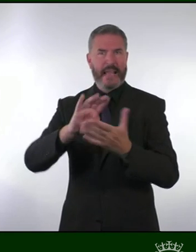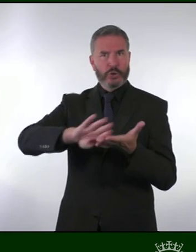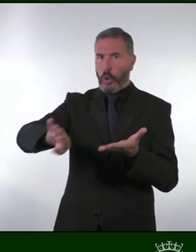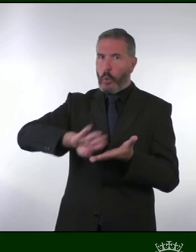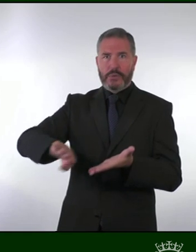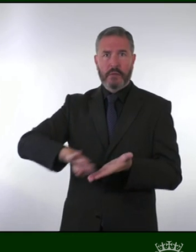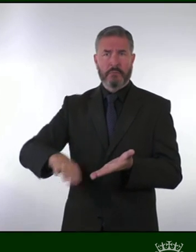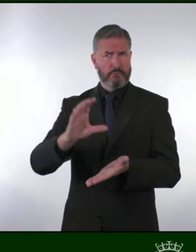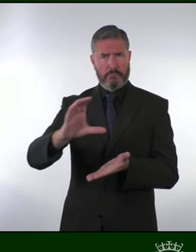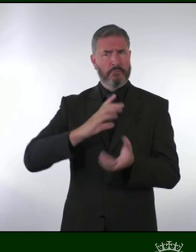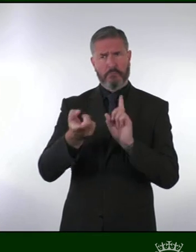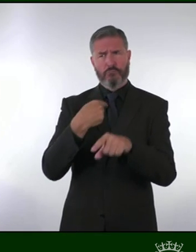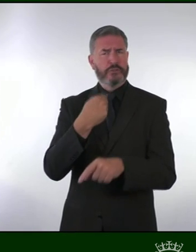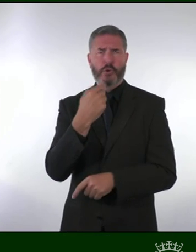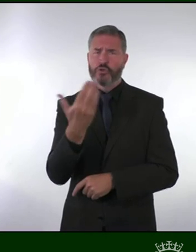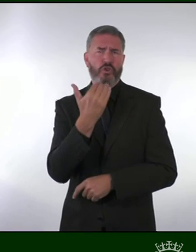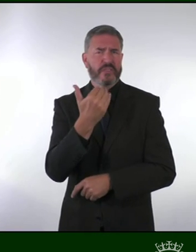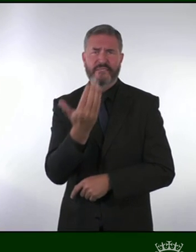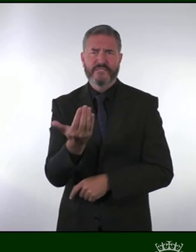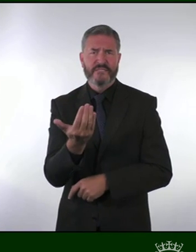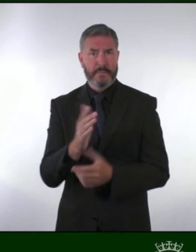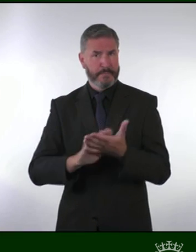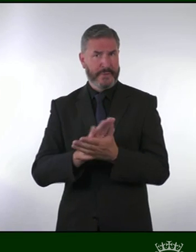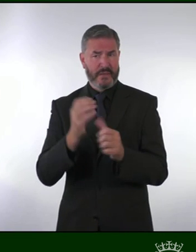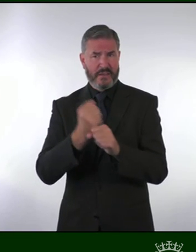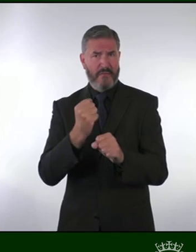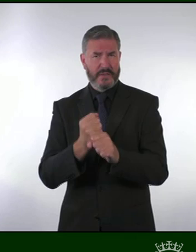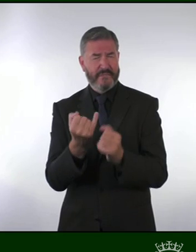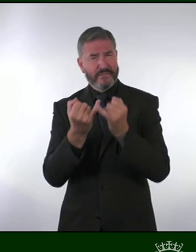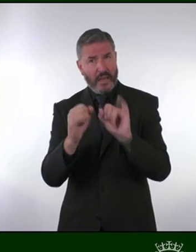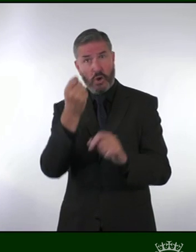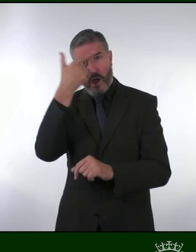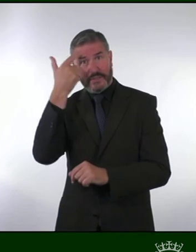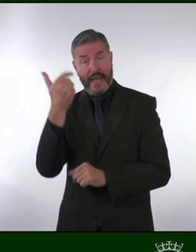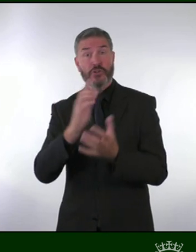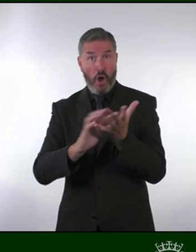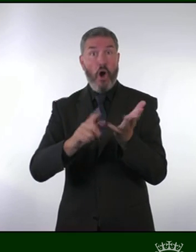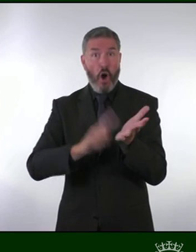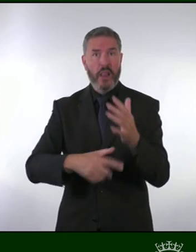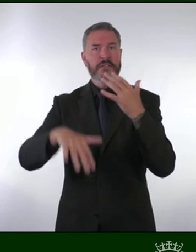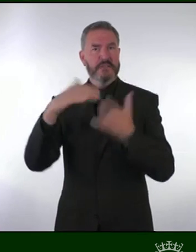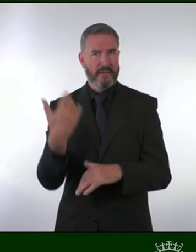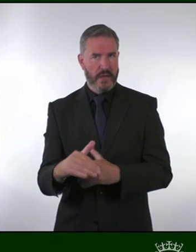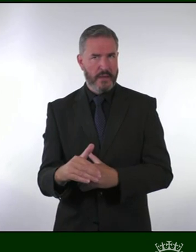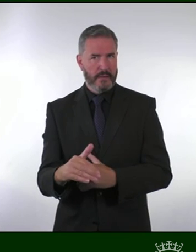I received an inadequate response from the Government, which fails to address the gravity of the situation Hull faces.